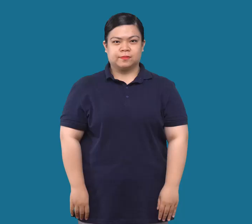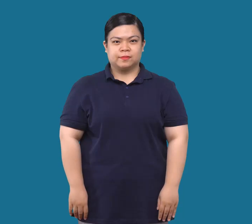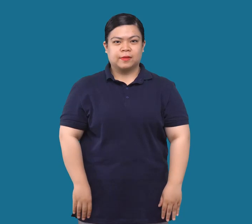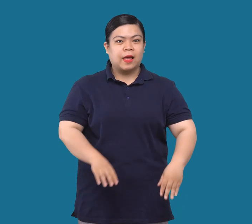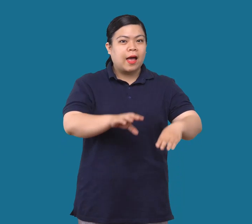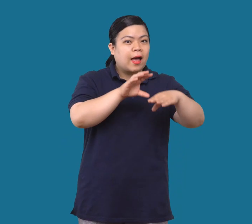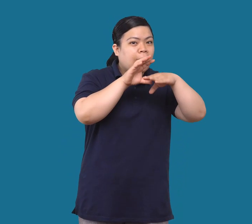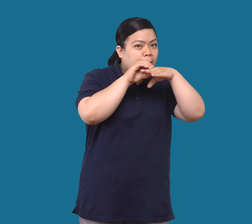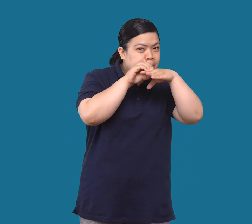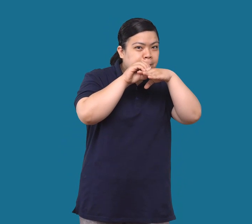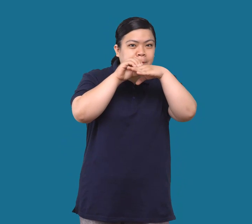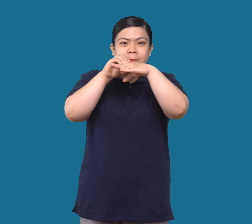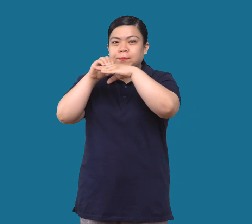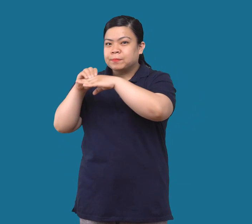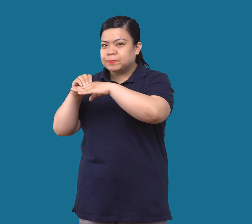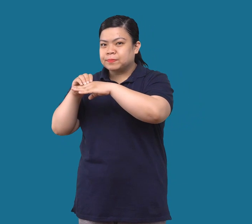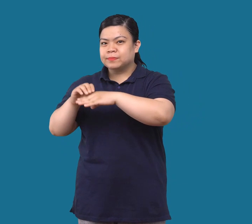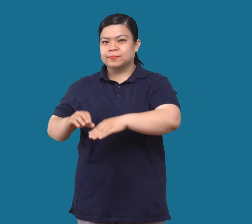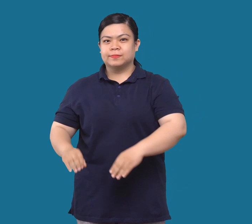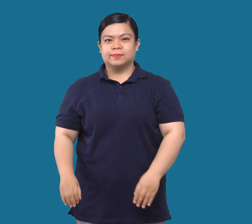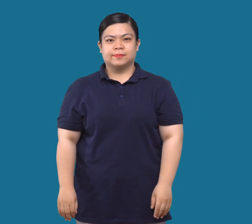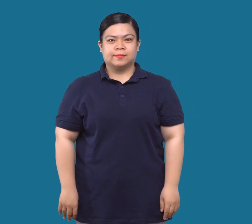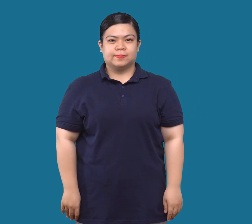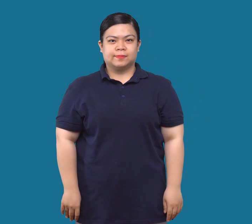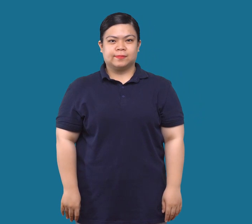tha